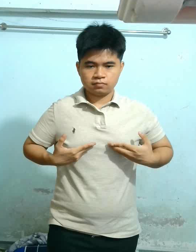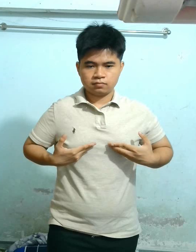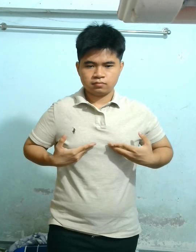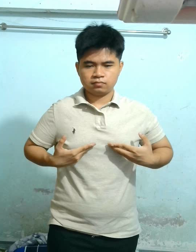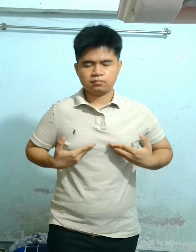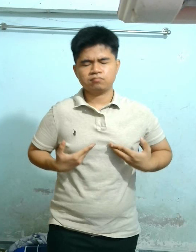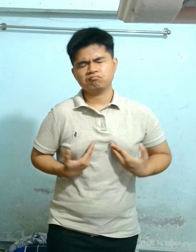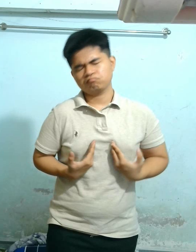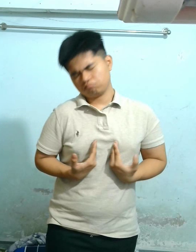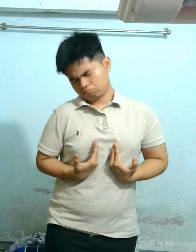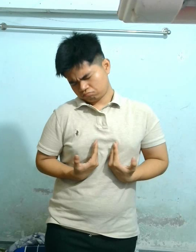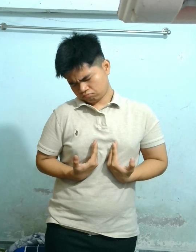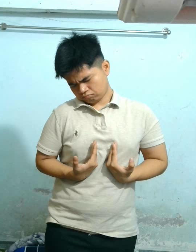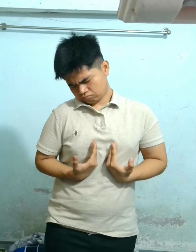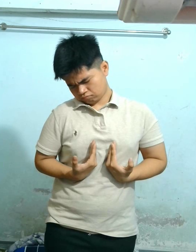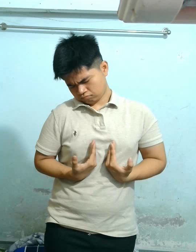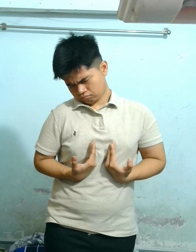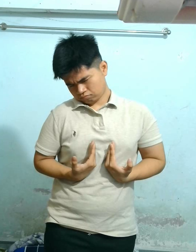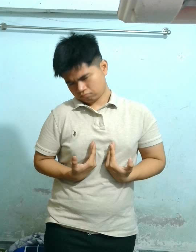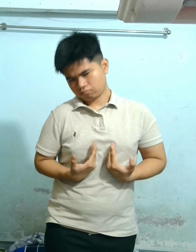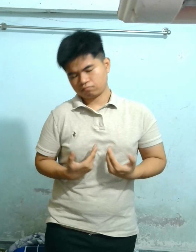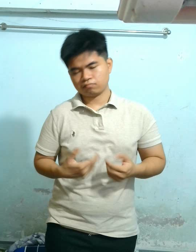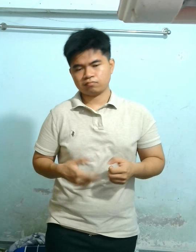met moi